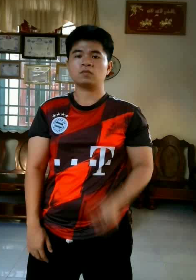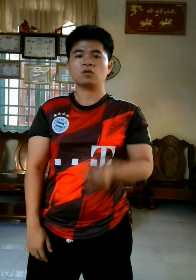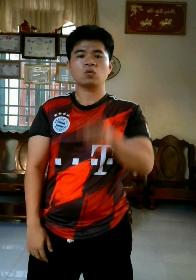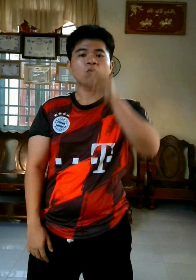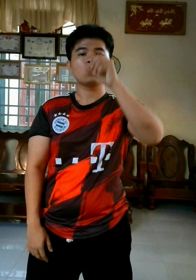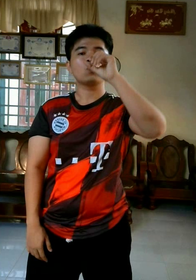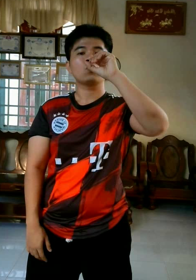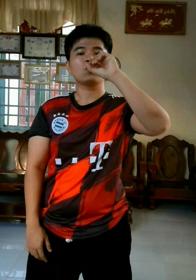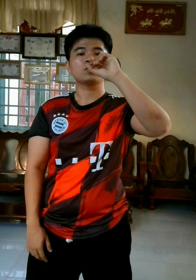uong nuoc